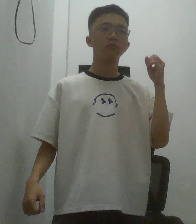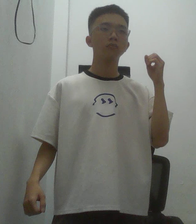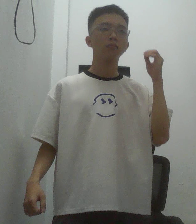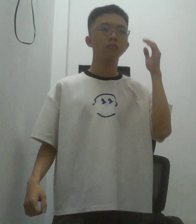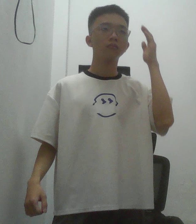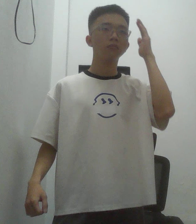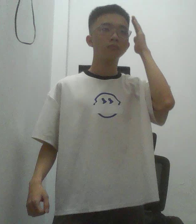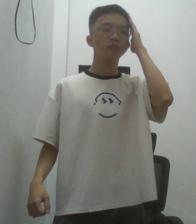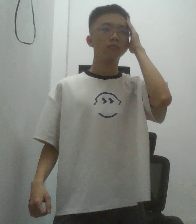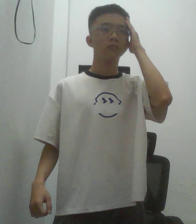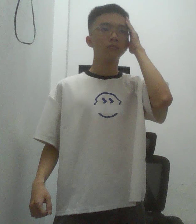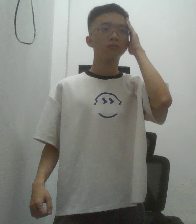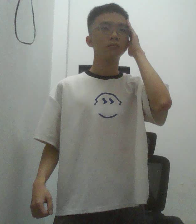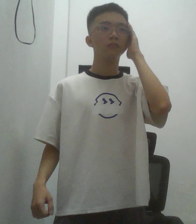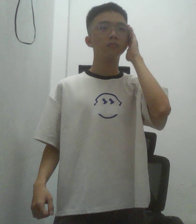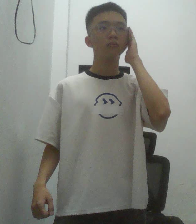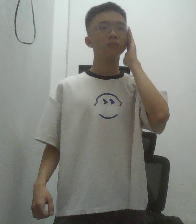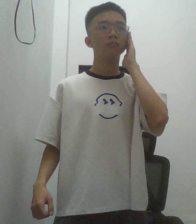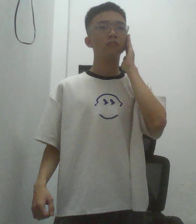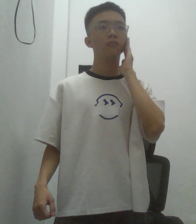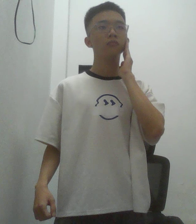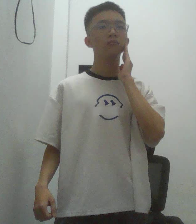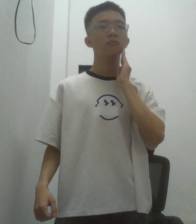dep